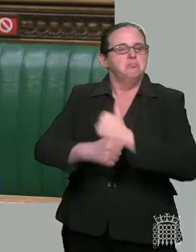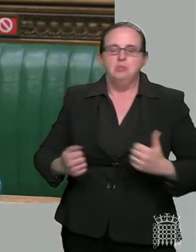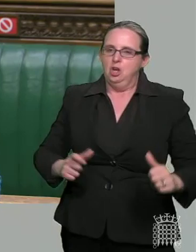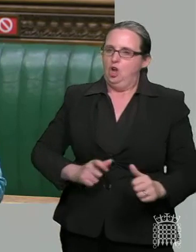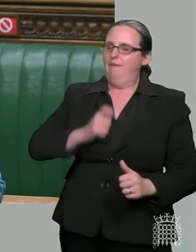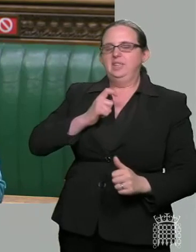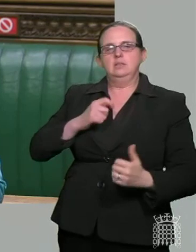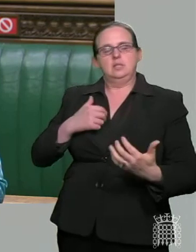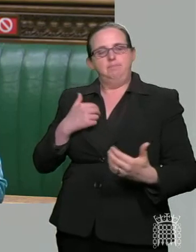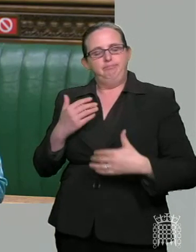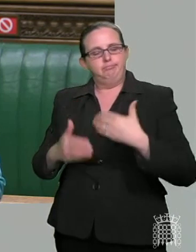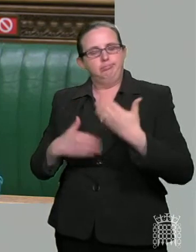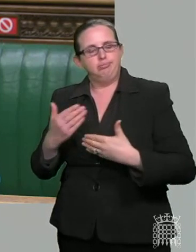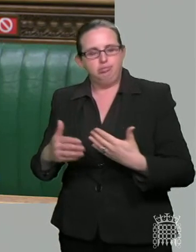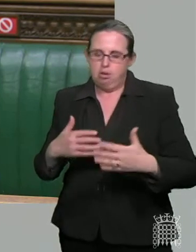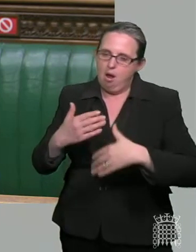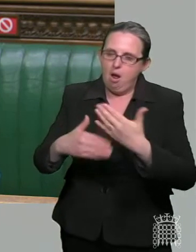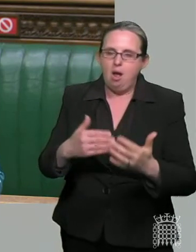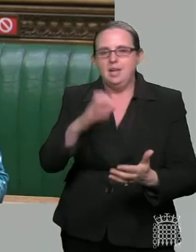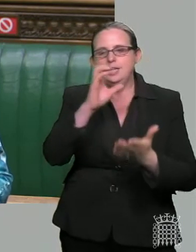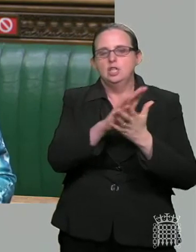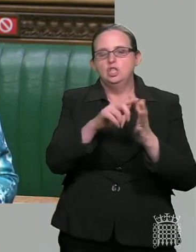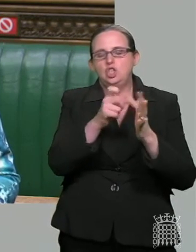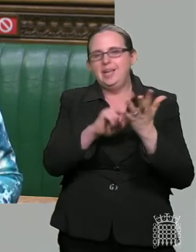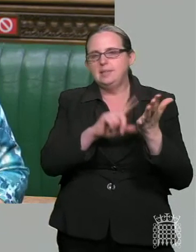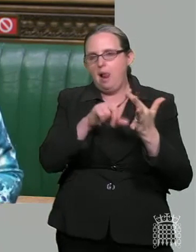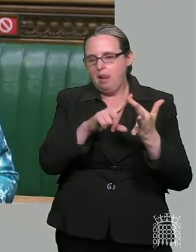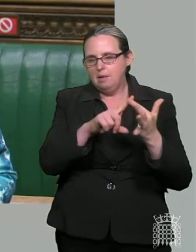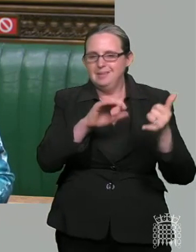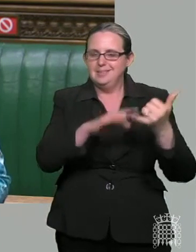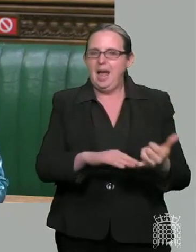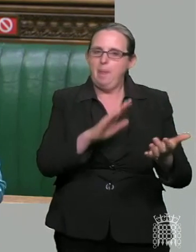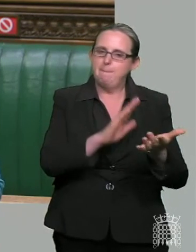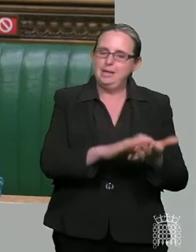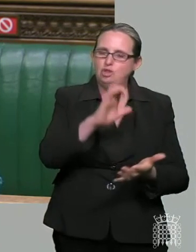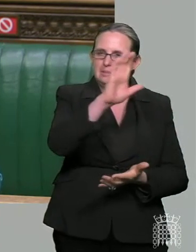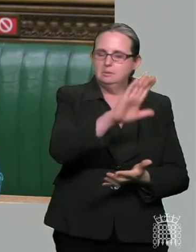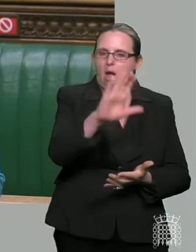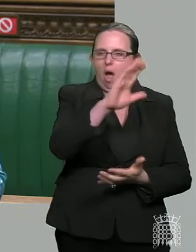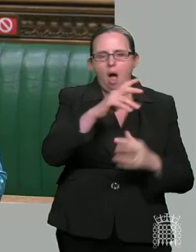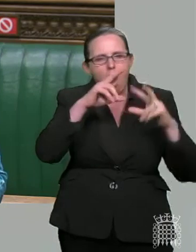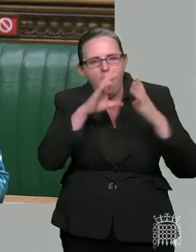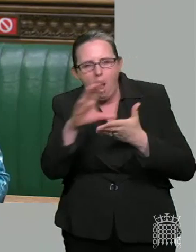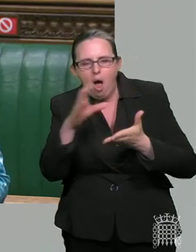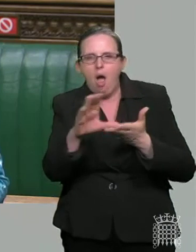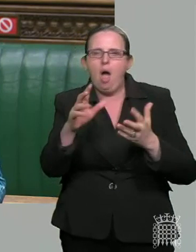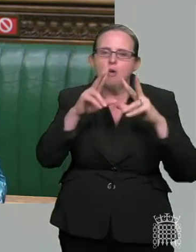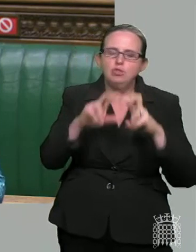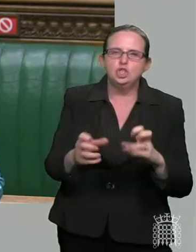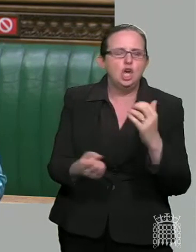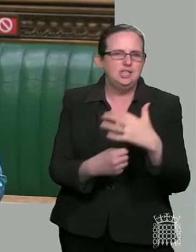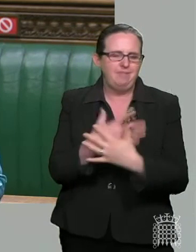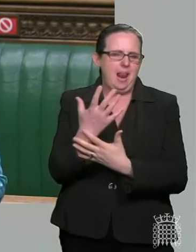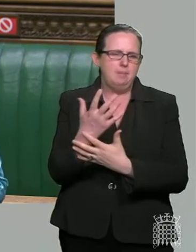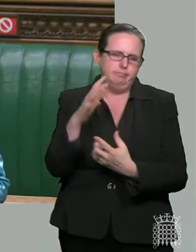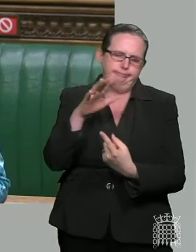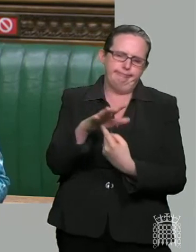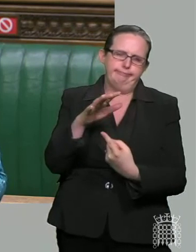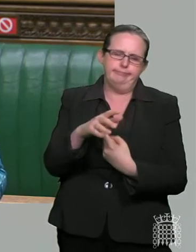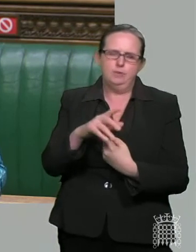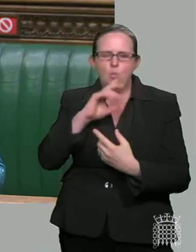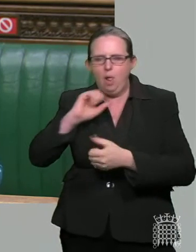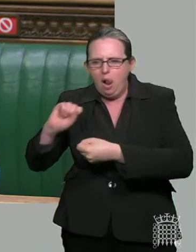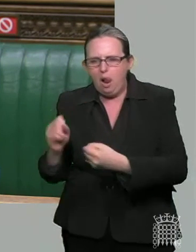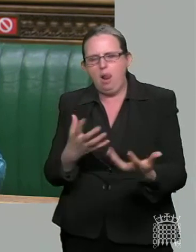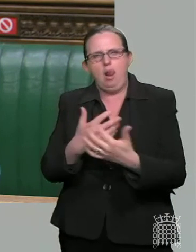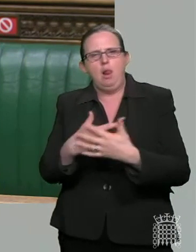In Cheadle and across south Manchester and the Cheshire life sciences corridor, investment in R&D and innovation will bring high-skilled, well-paid jobs.